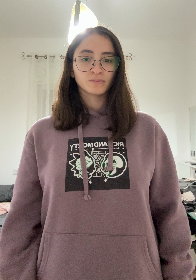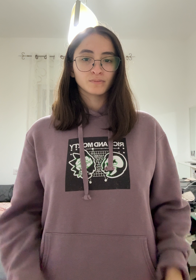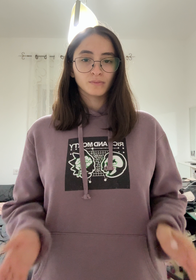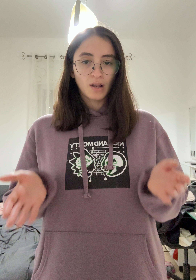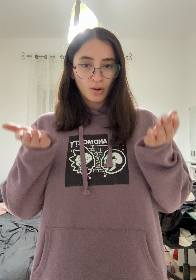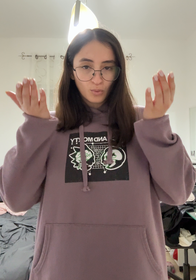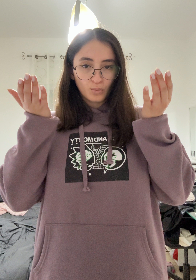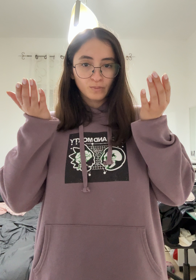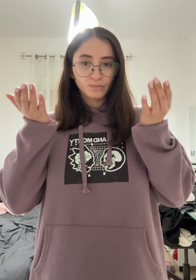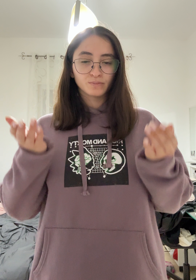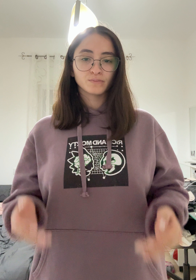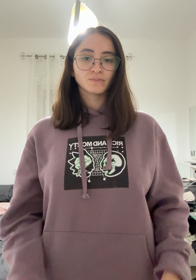לקום